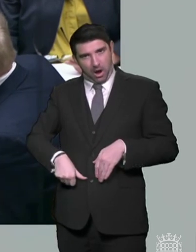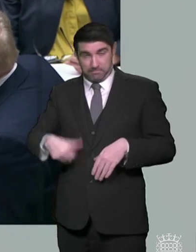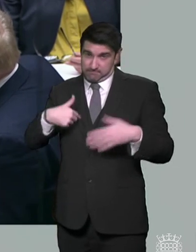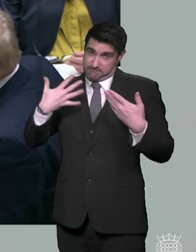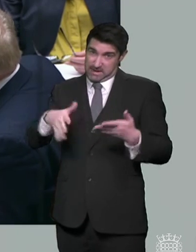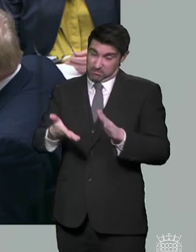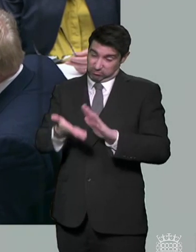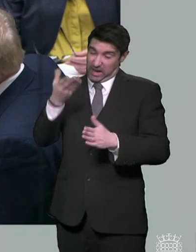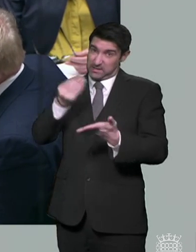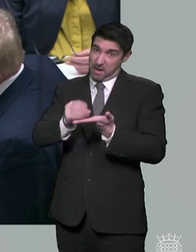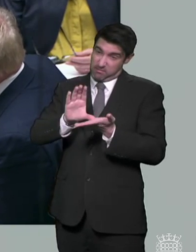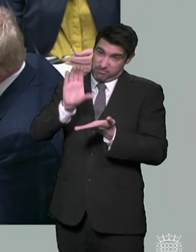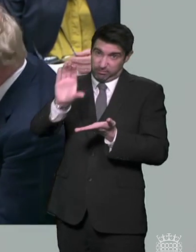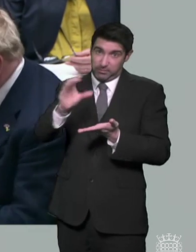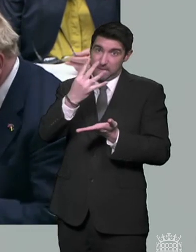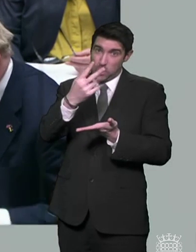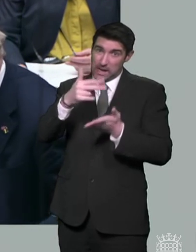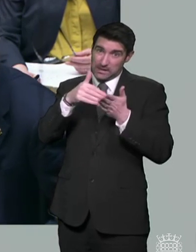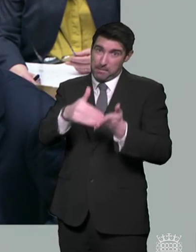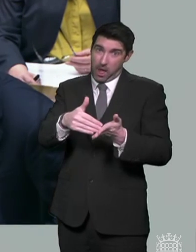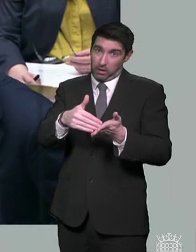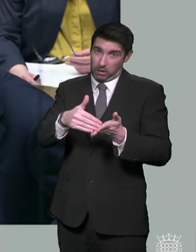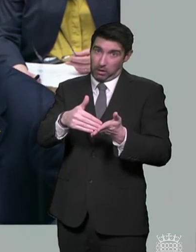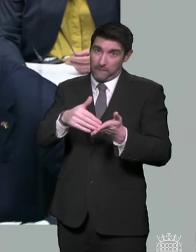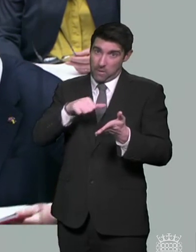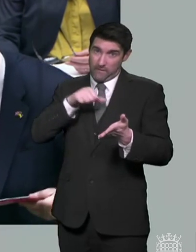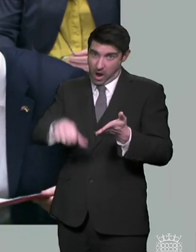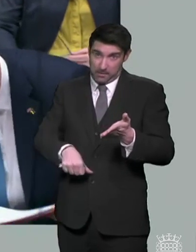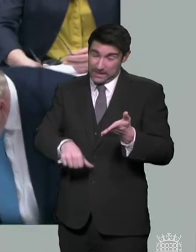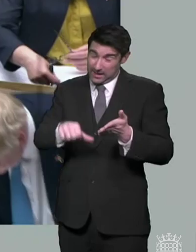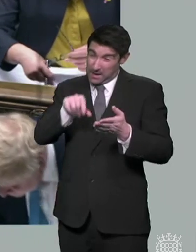We have a massive opportunity, particularly for UK fruit and vegetables.